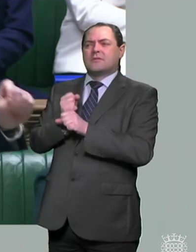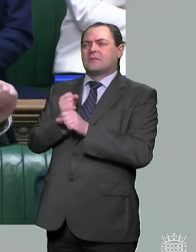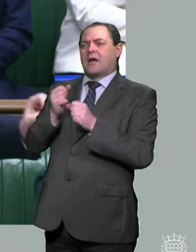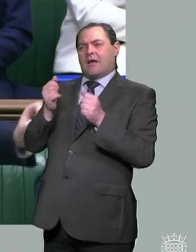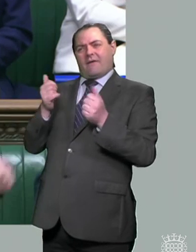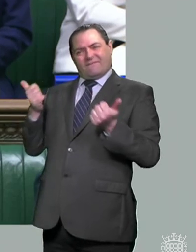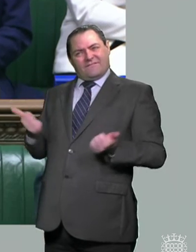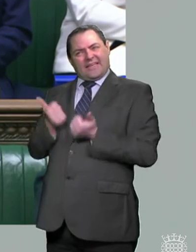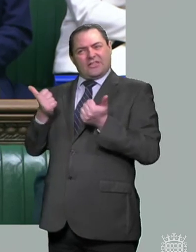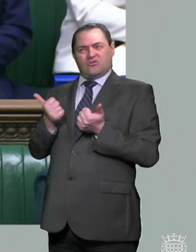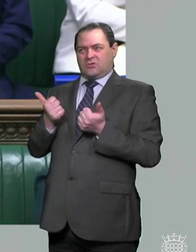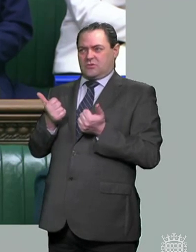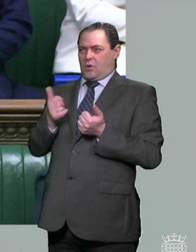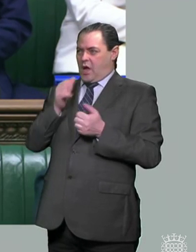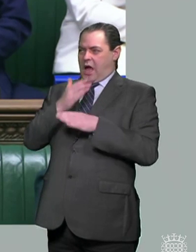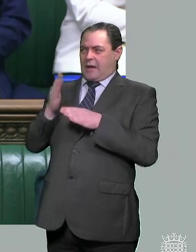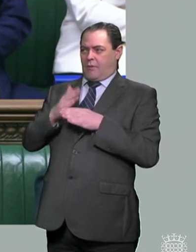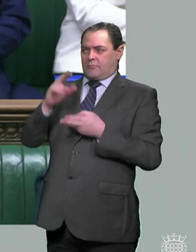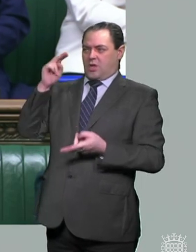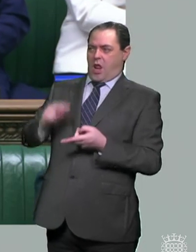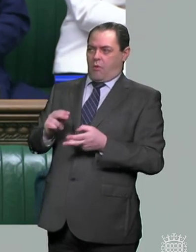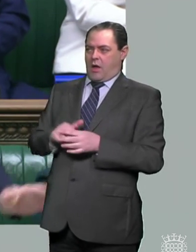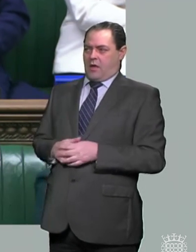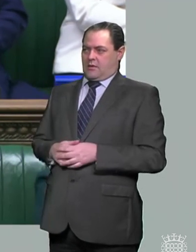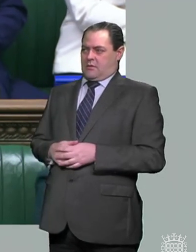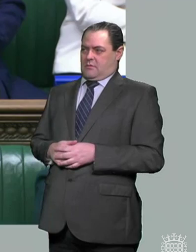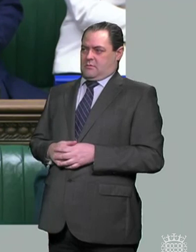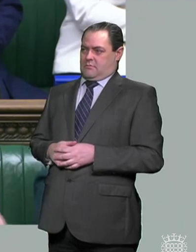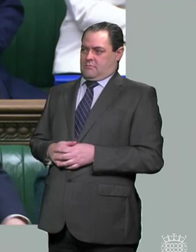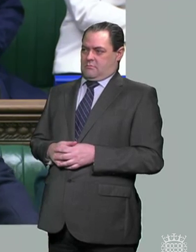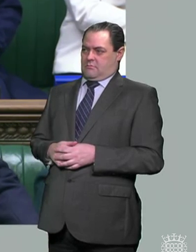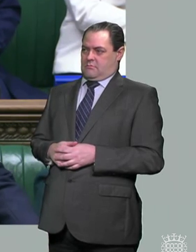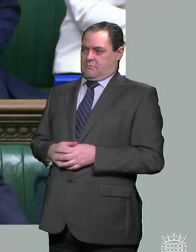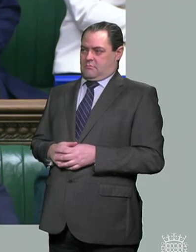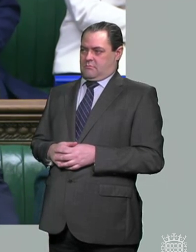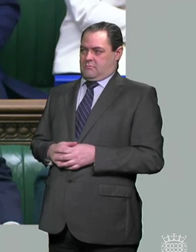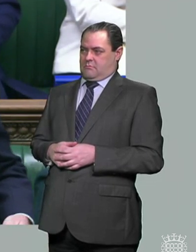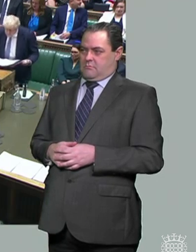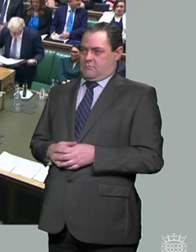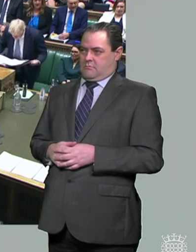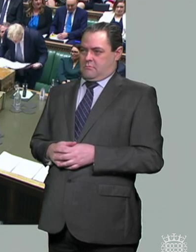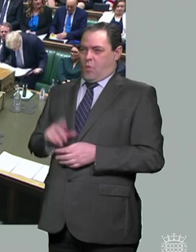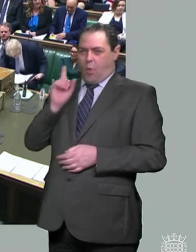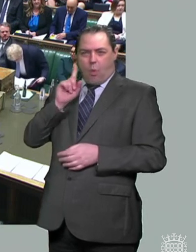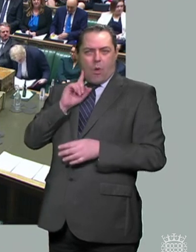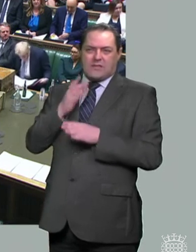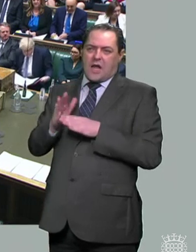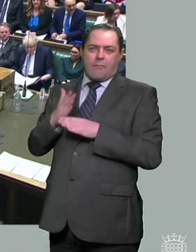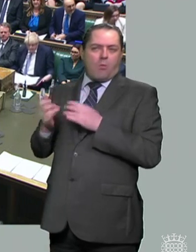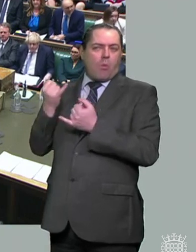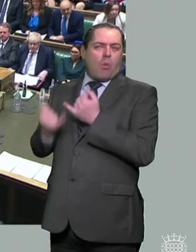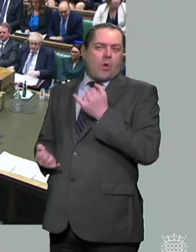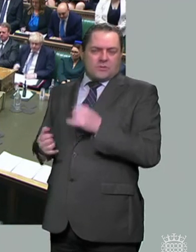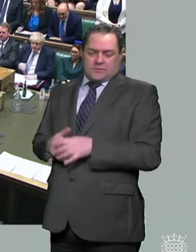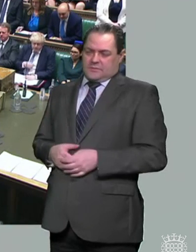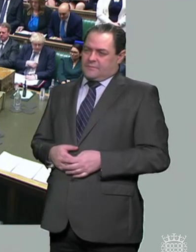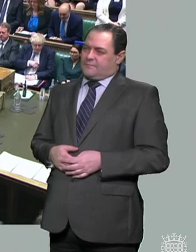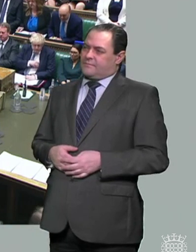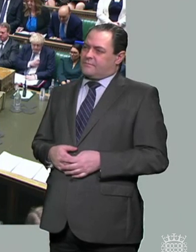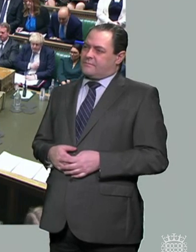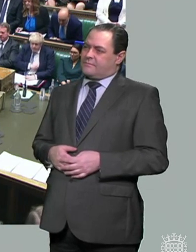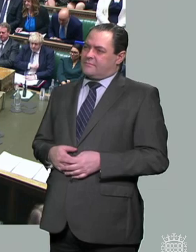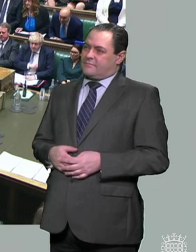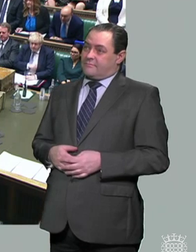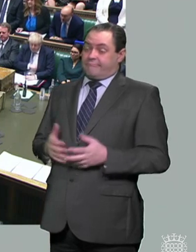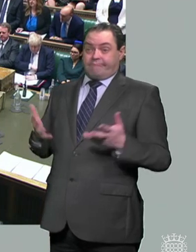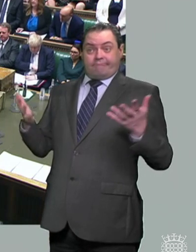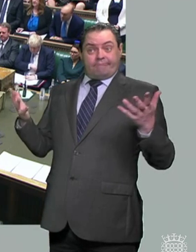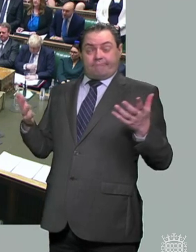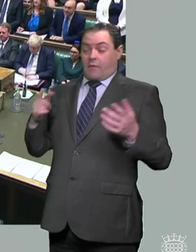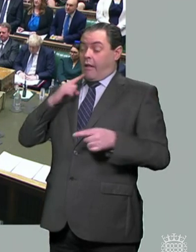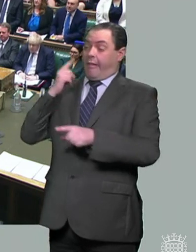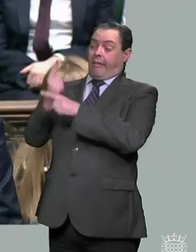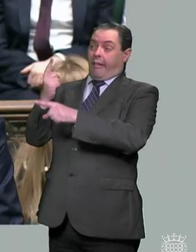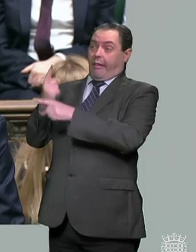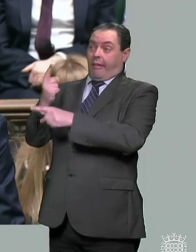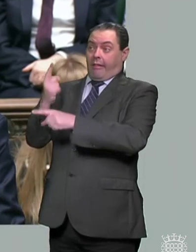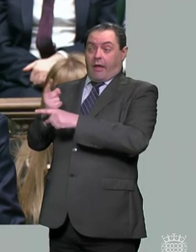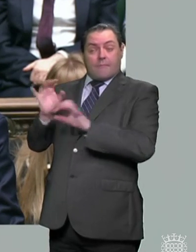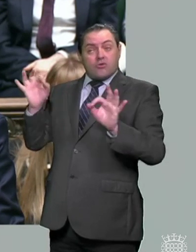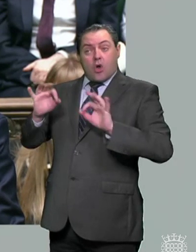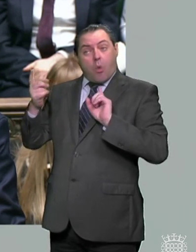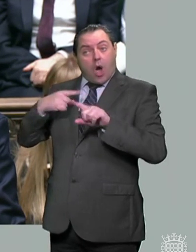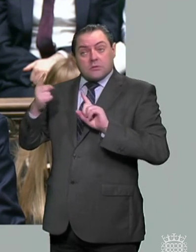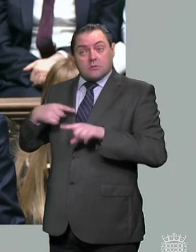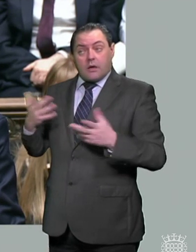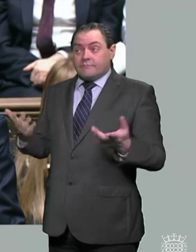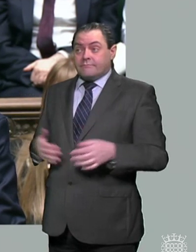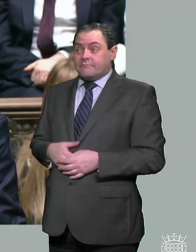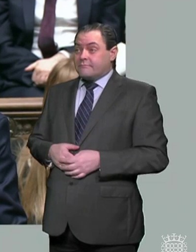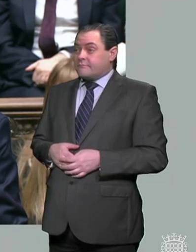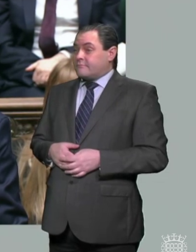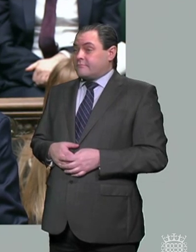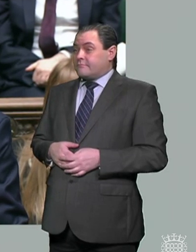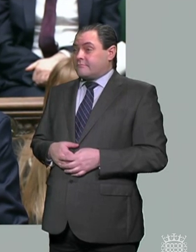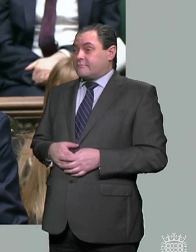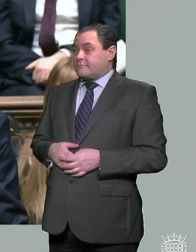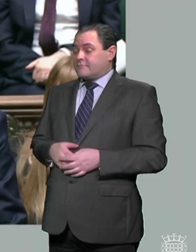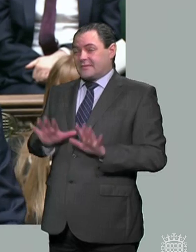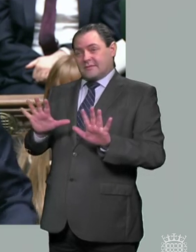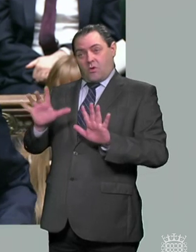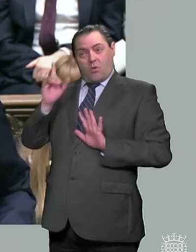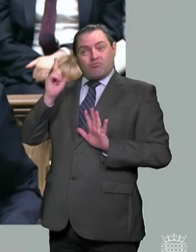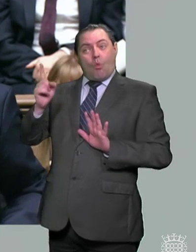Never forget that there has never been a Labour Government who left office with unemployment lower than when they came to power.